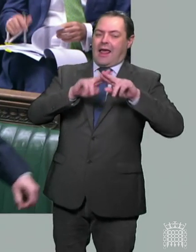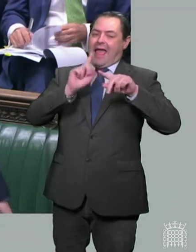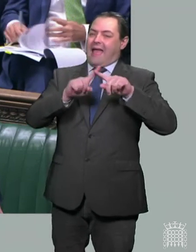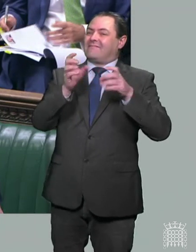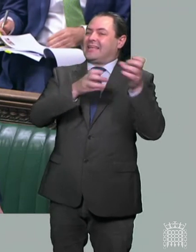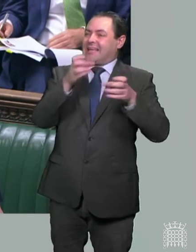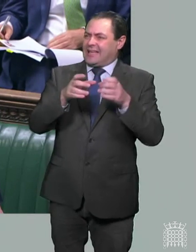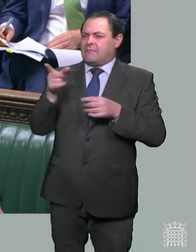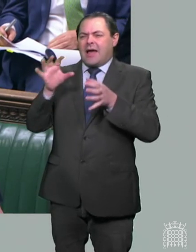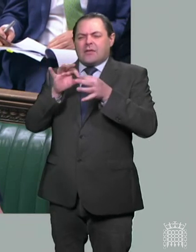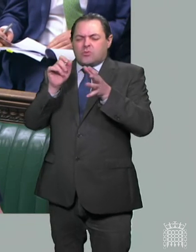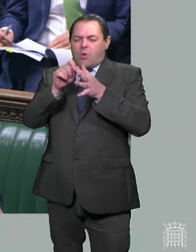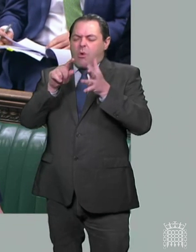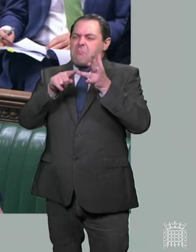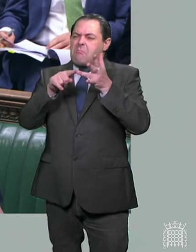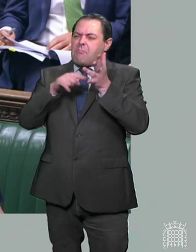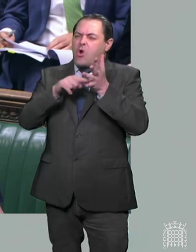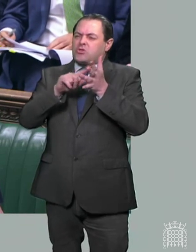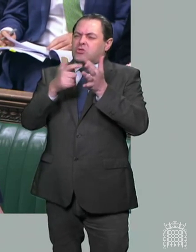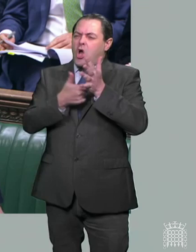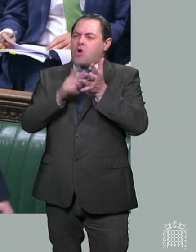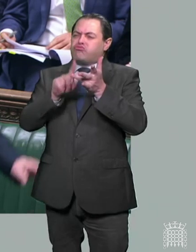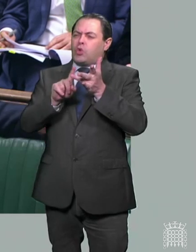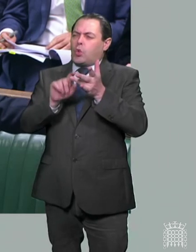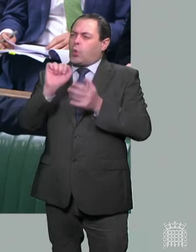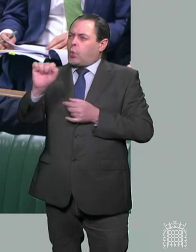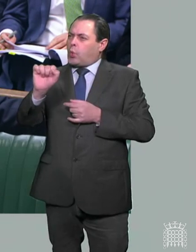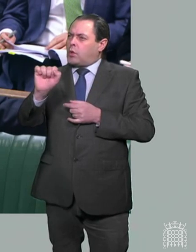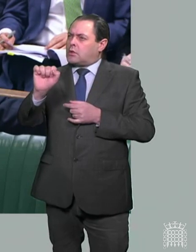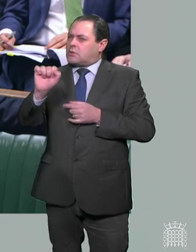As for the potoroos in his area, are they wild?